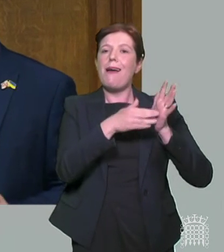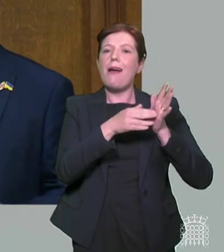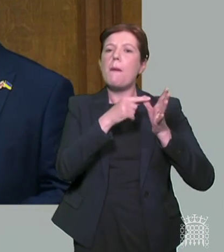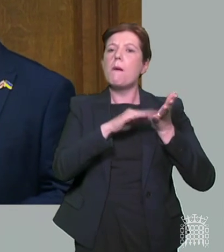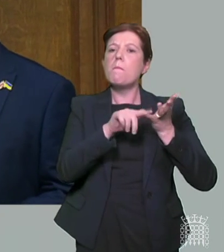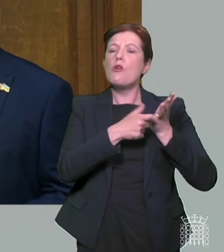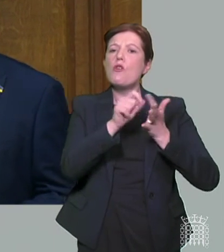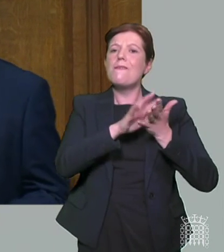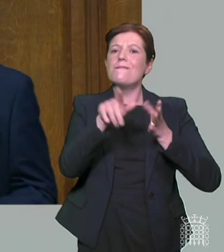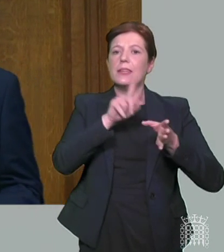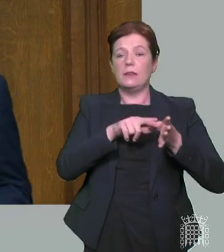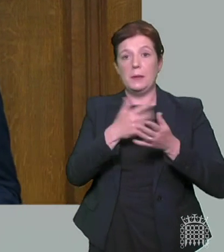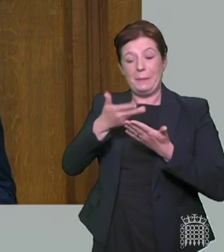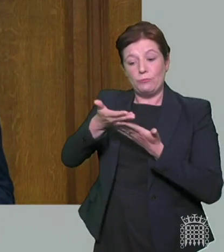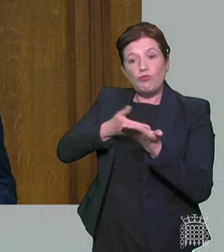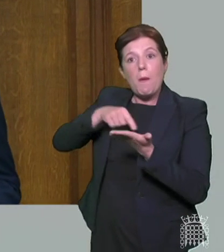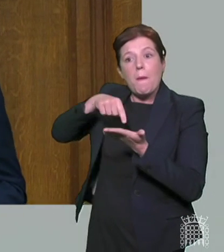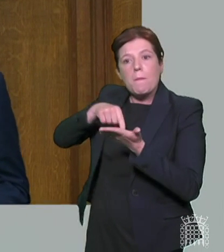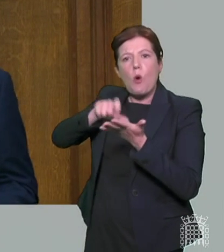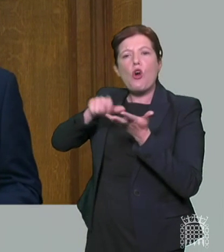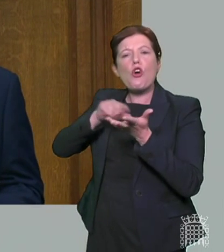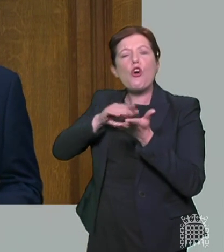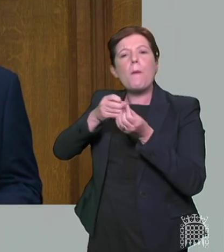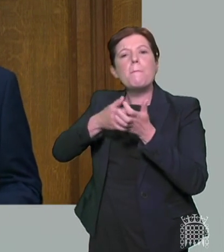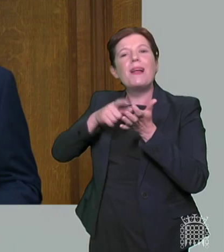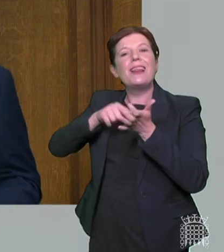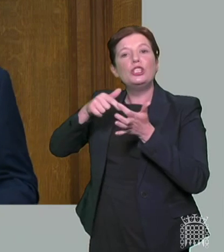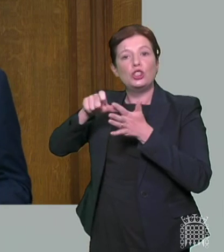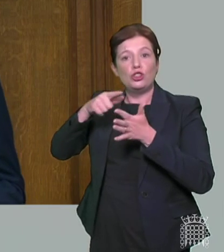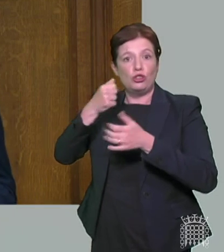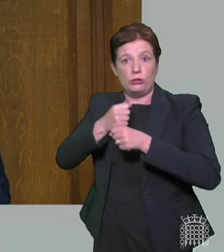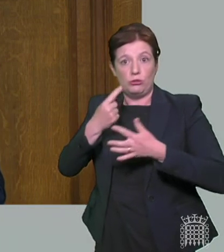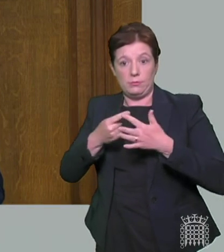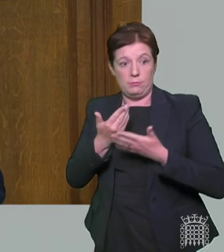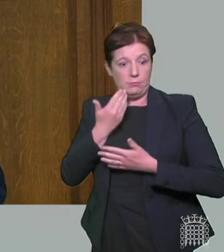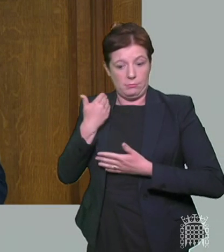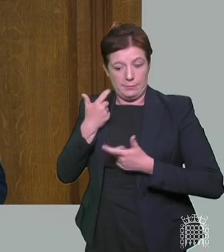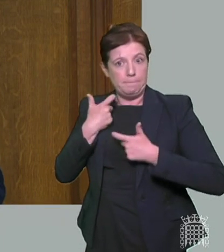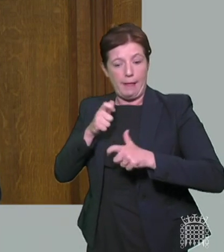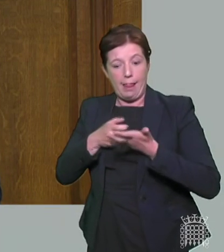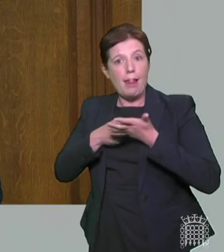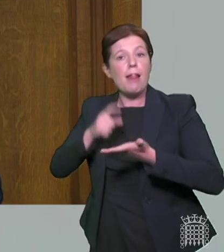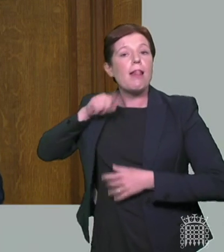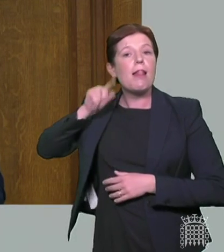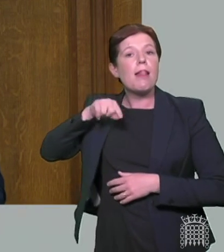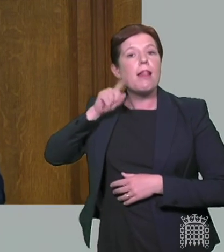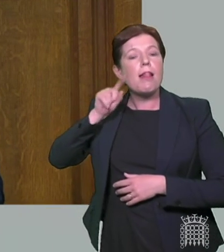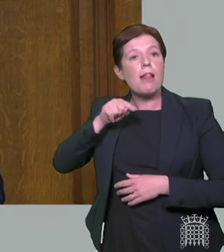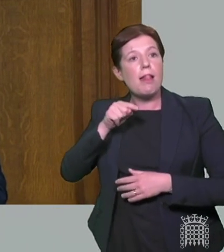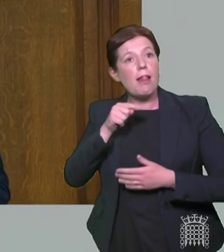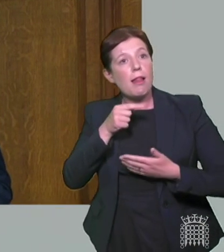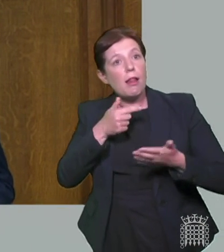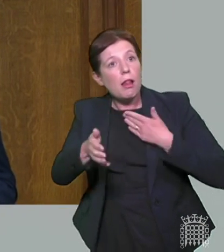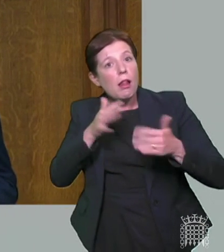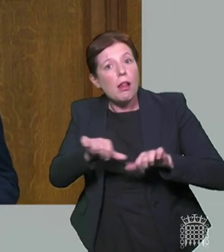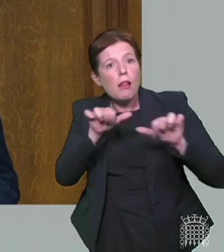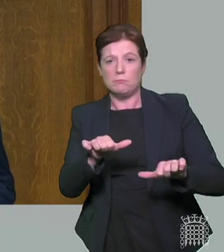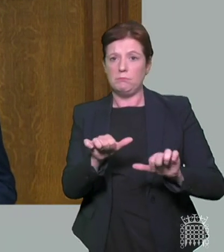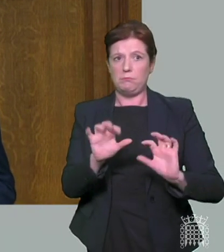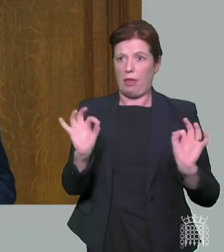Advice from the Cumberlege report has been ignored, warnings are still not on medication as of a couple of weeks ago and a redress scheme is still not forthcoming.